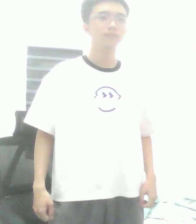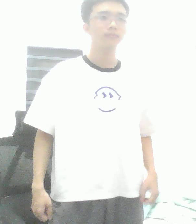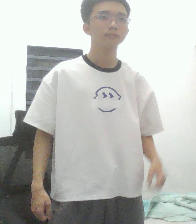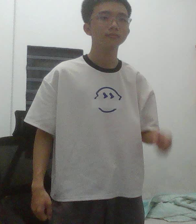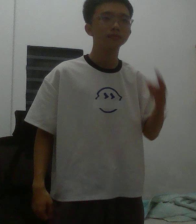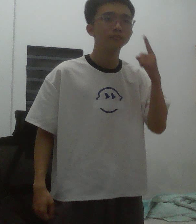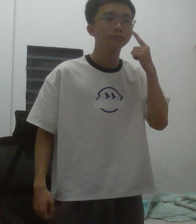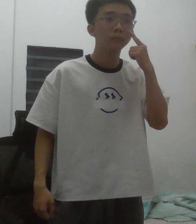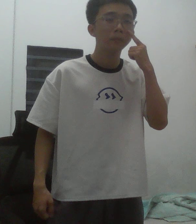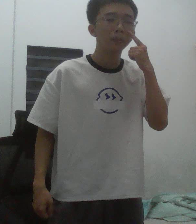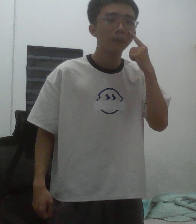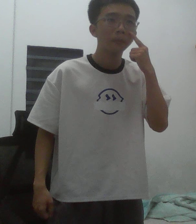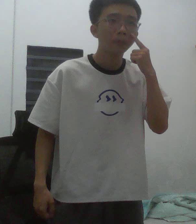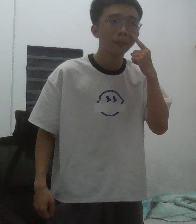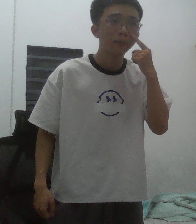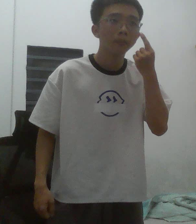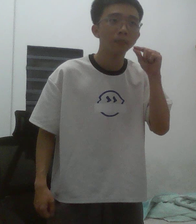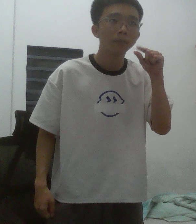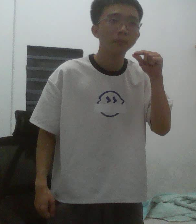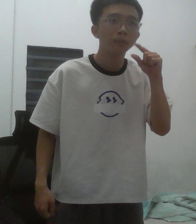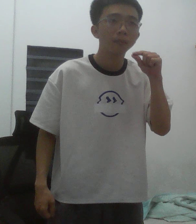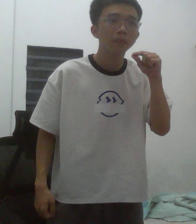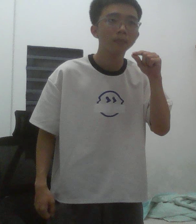lam quen